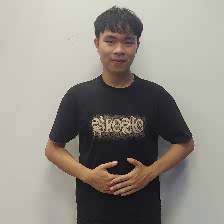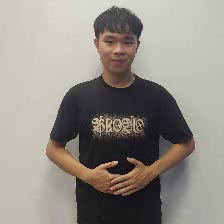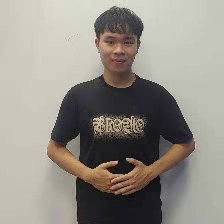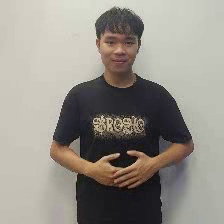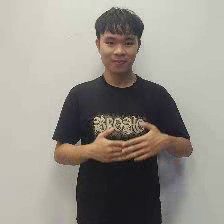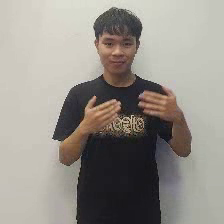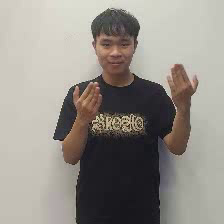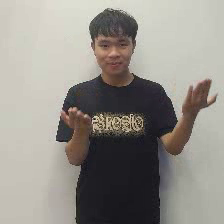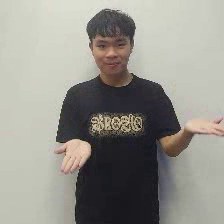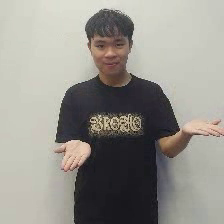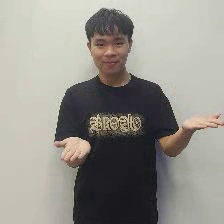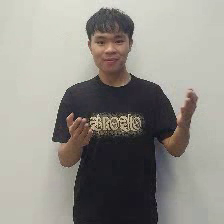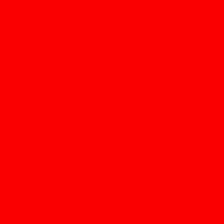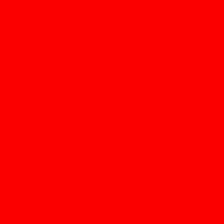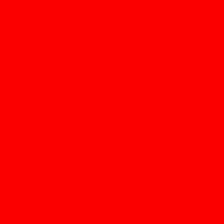Hôm nay